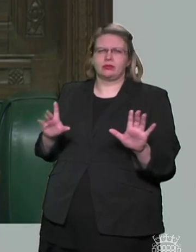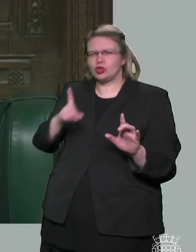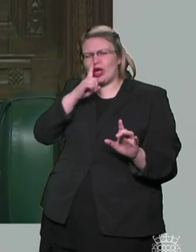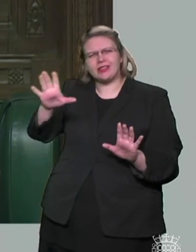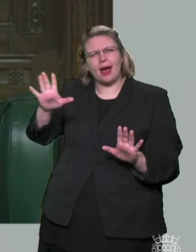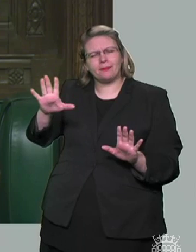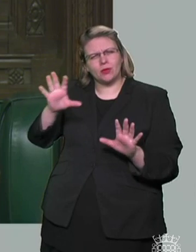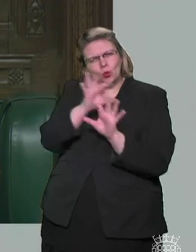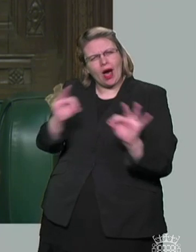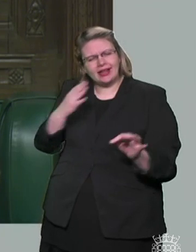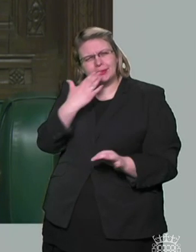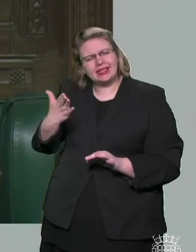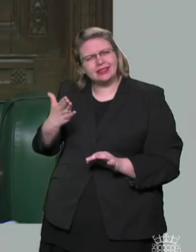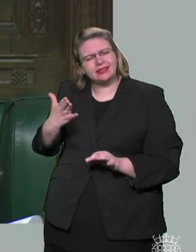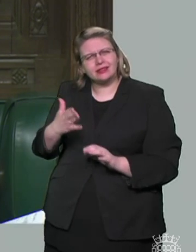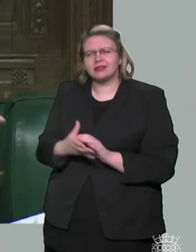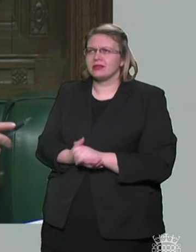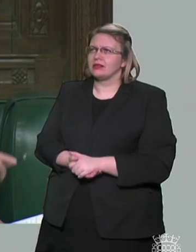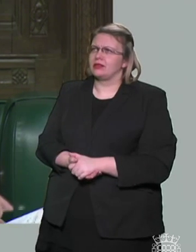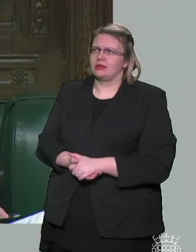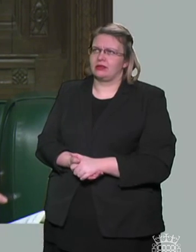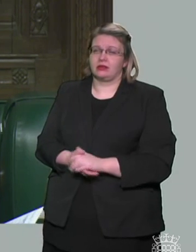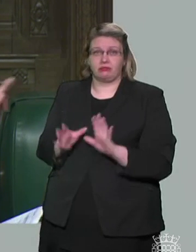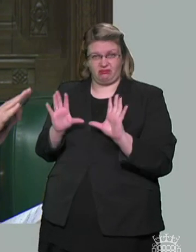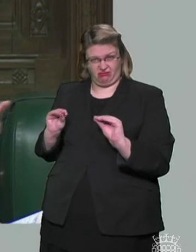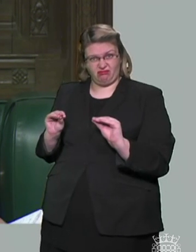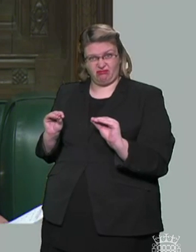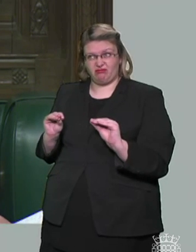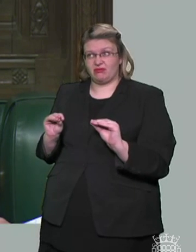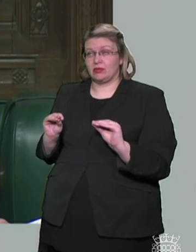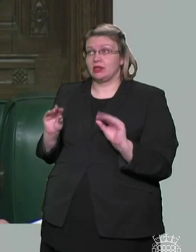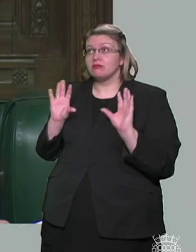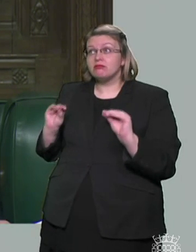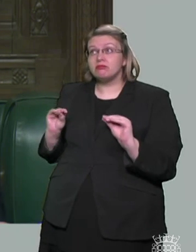Order. Shut up and be quiet—behave yourselves. I hope that is the end of the question.